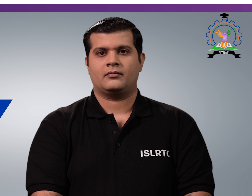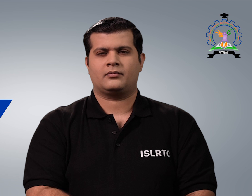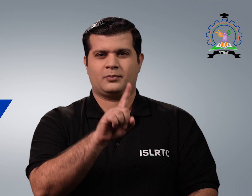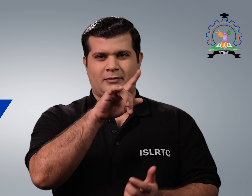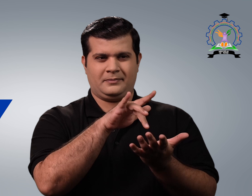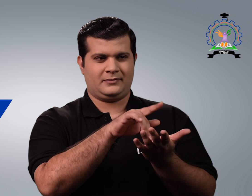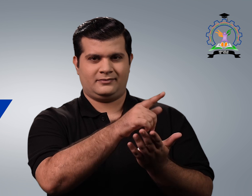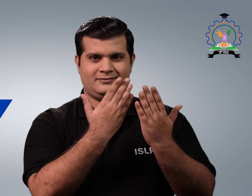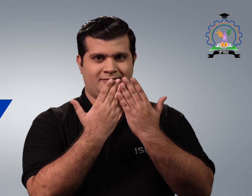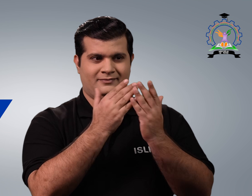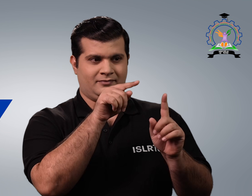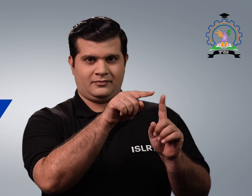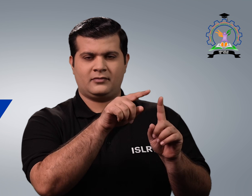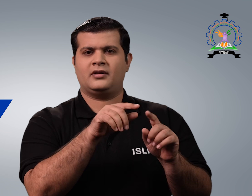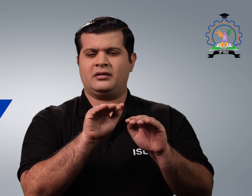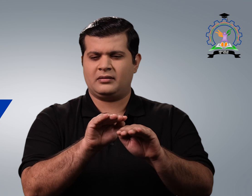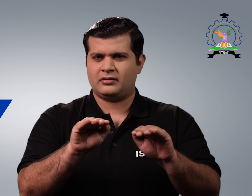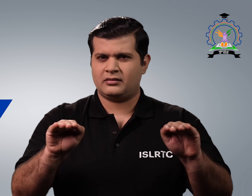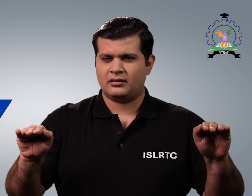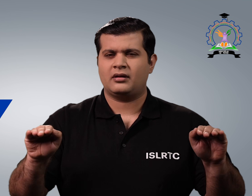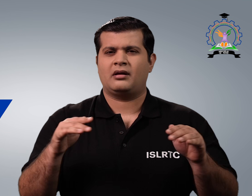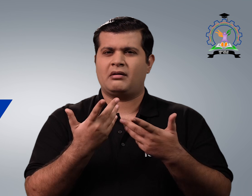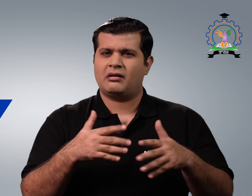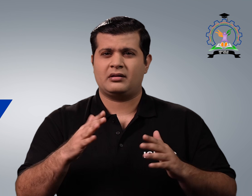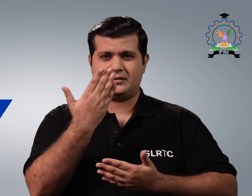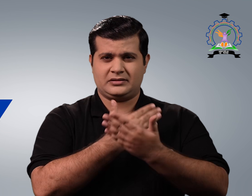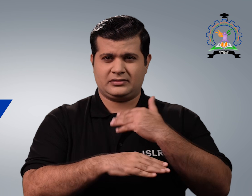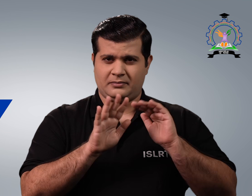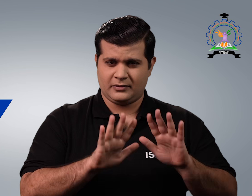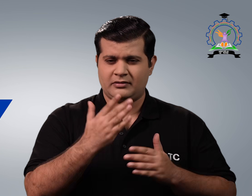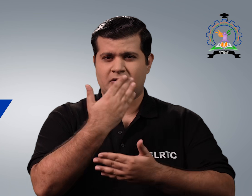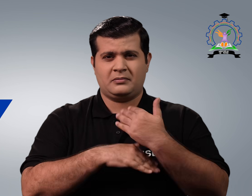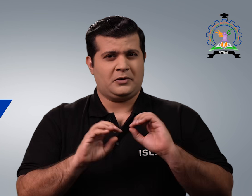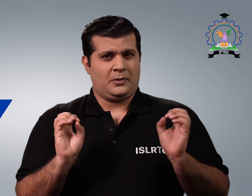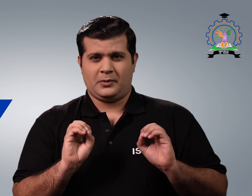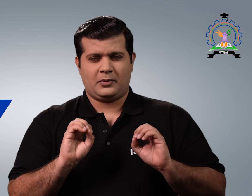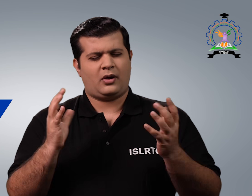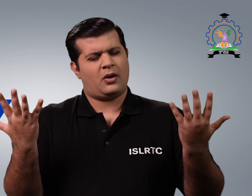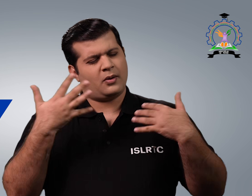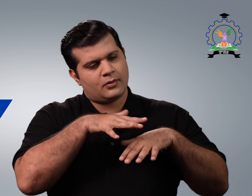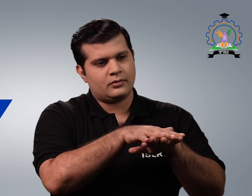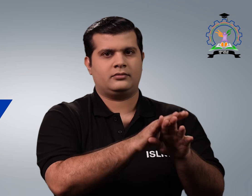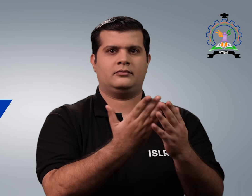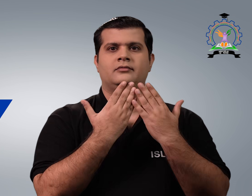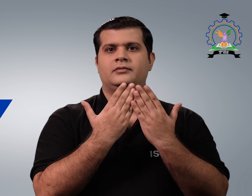Inclusive education is where children with disabilities and able bodied children all study together.